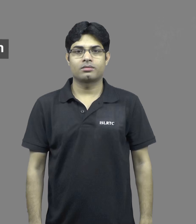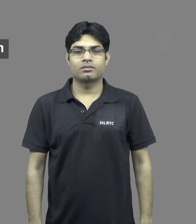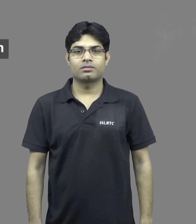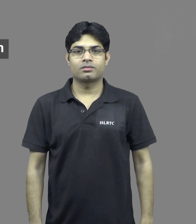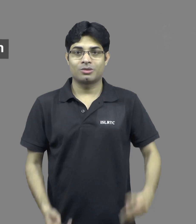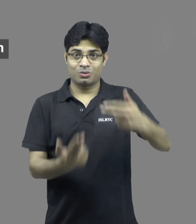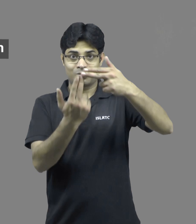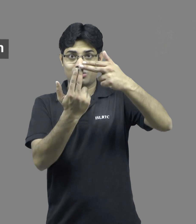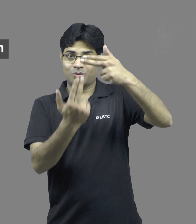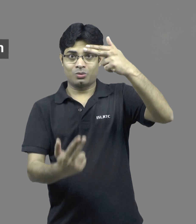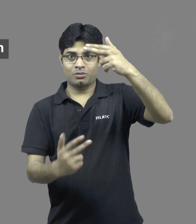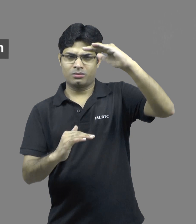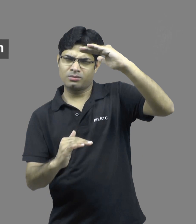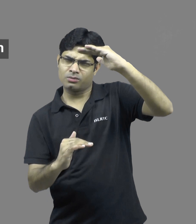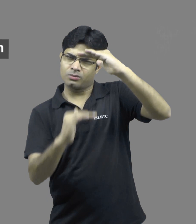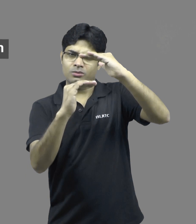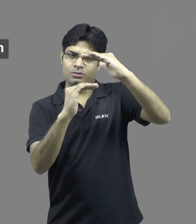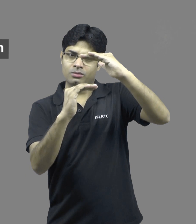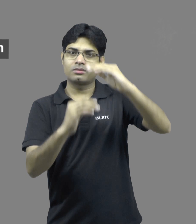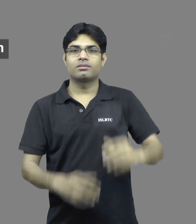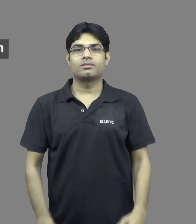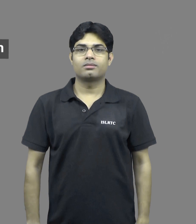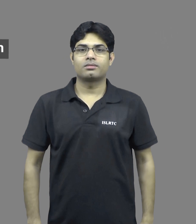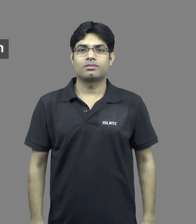Conclusion